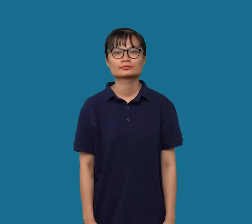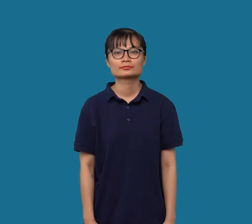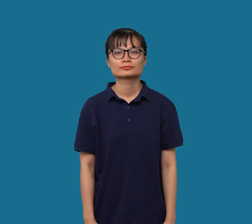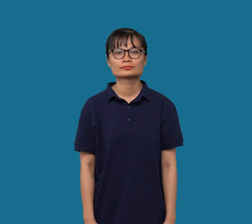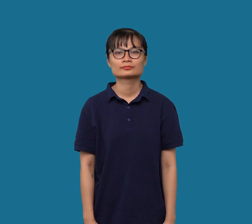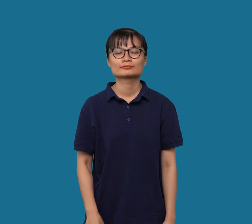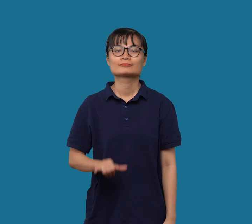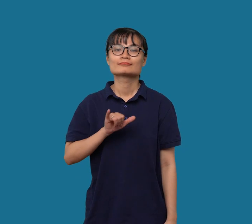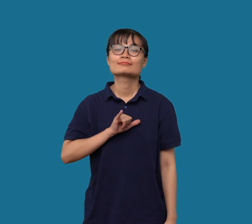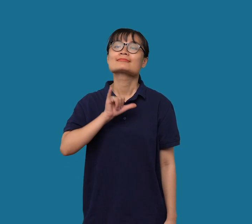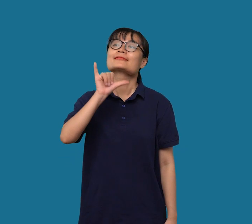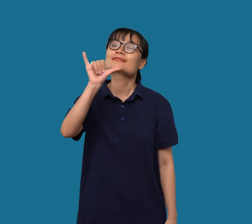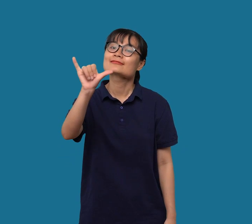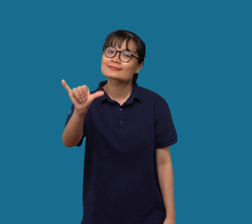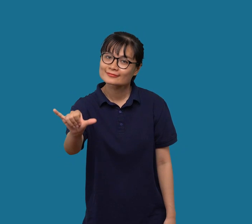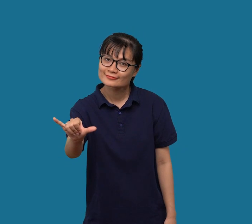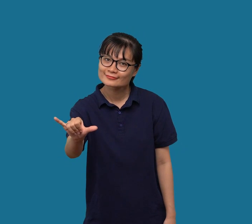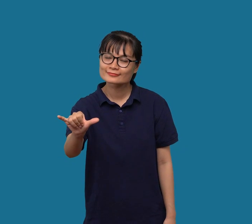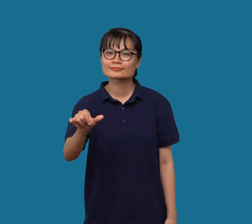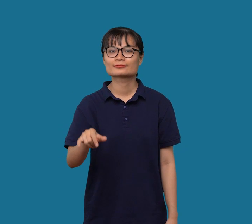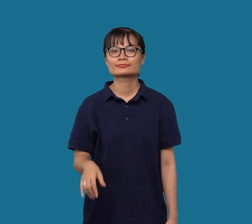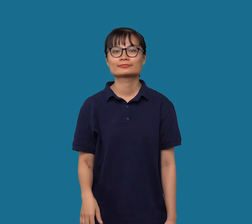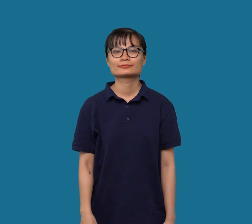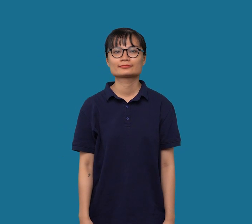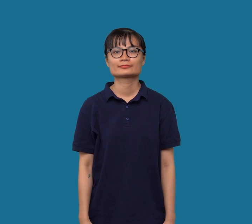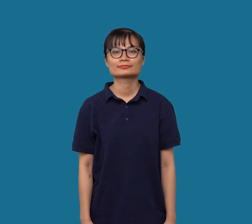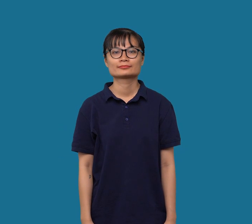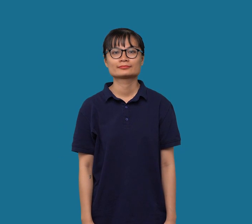tôi yêu bạn